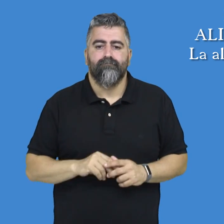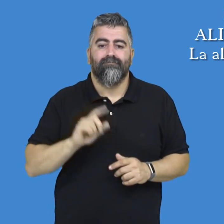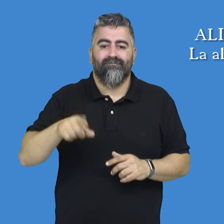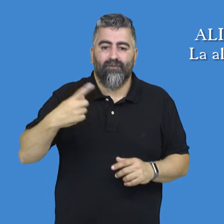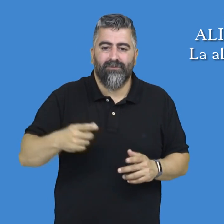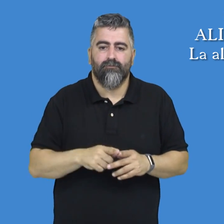despues